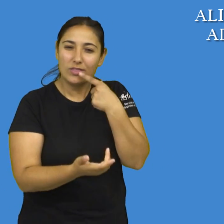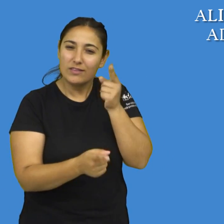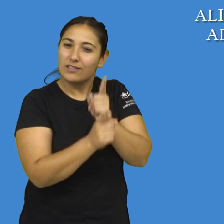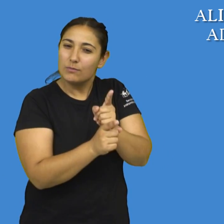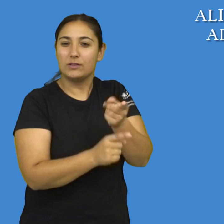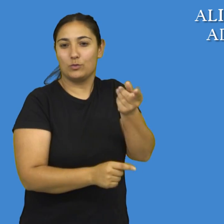contra